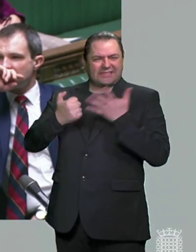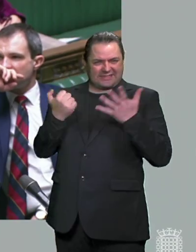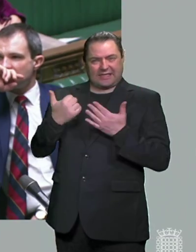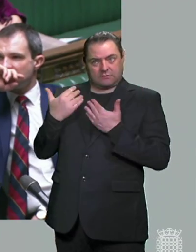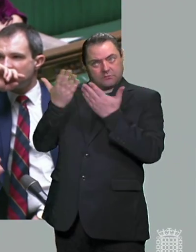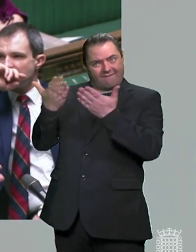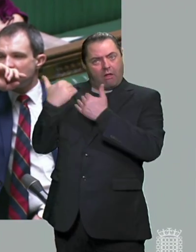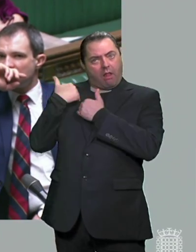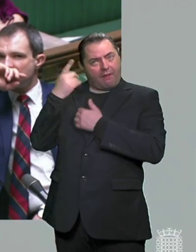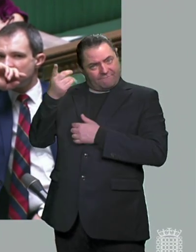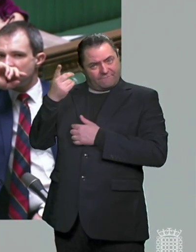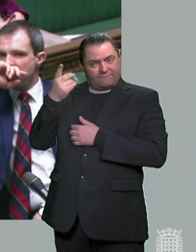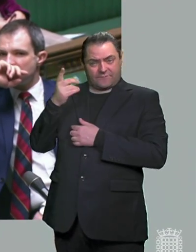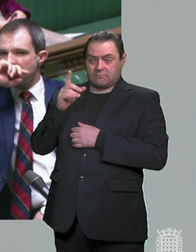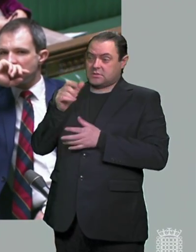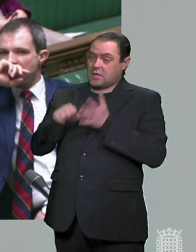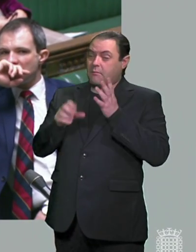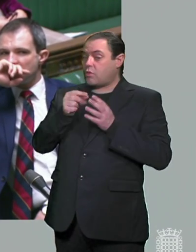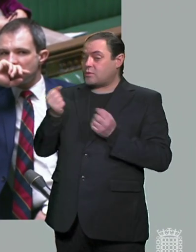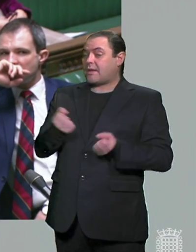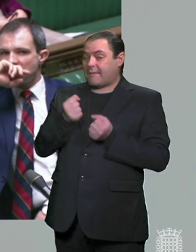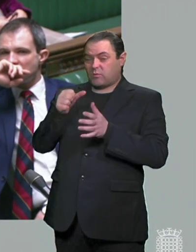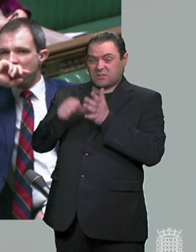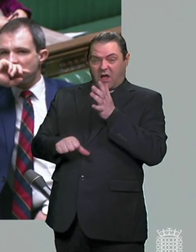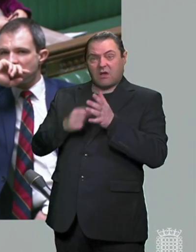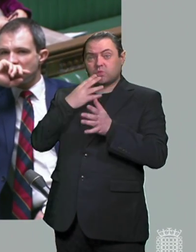Some of them will not come into operation until 2026.